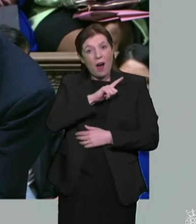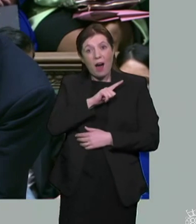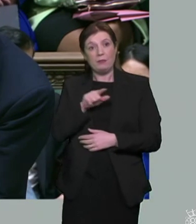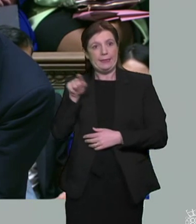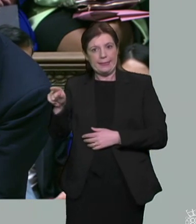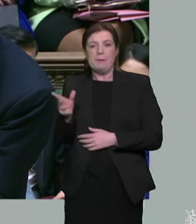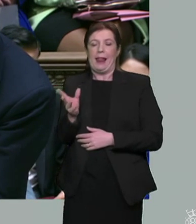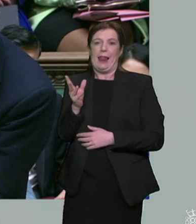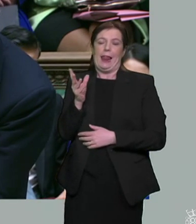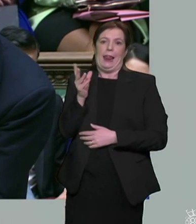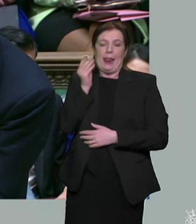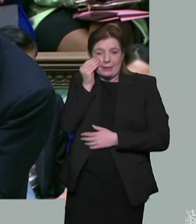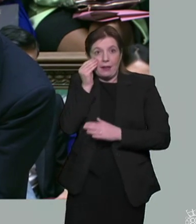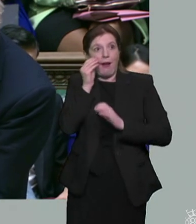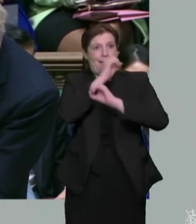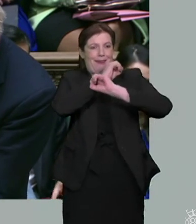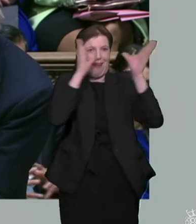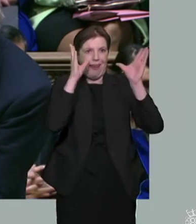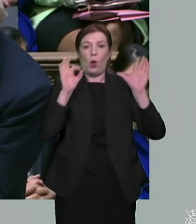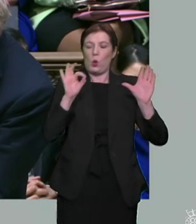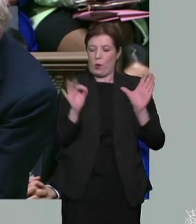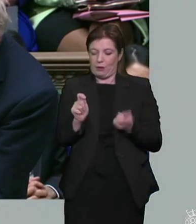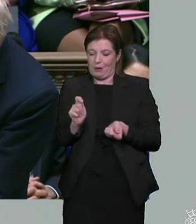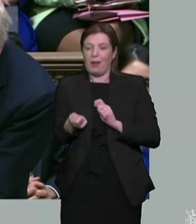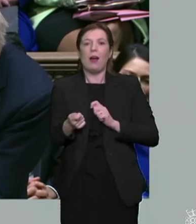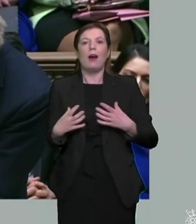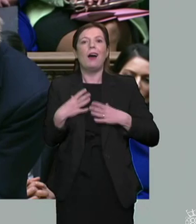That would help him to scrap his third or fourth question and try another one.